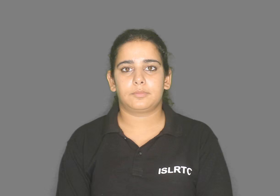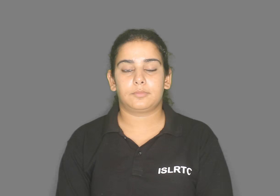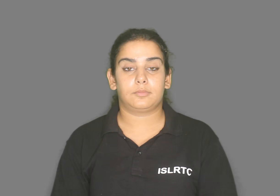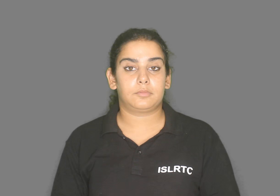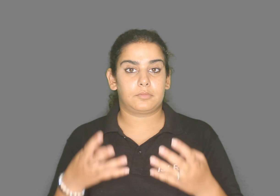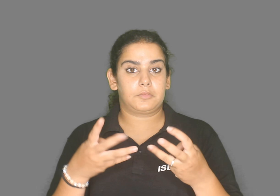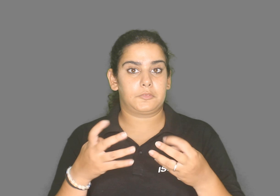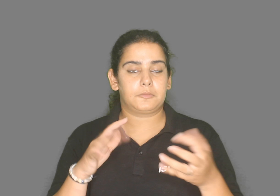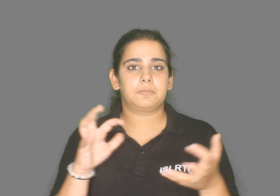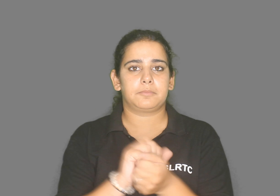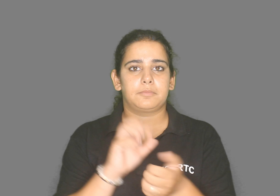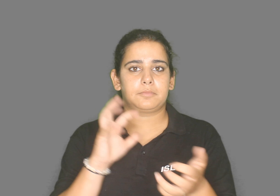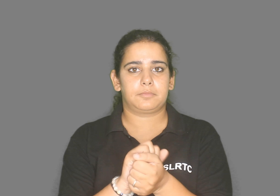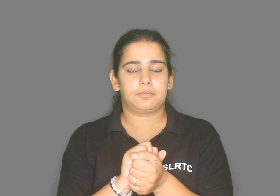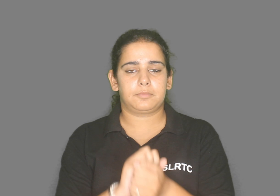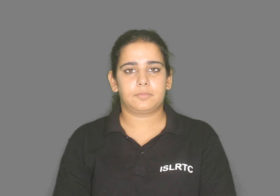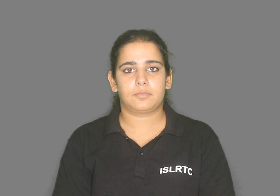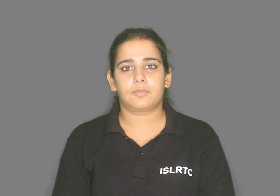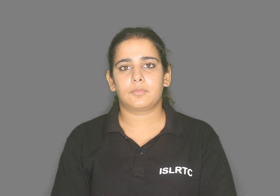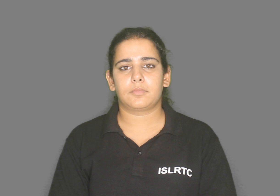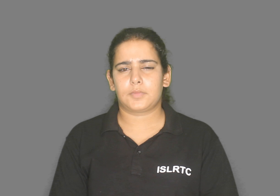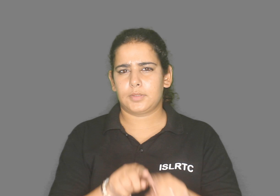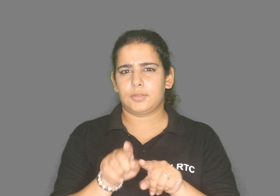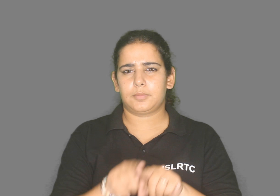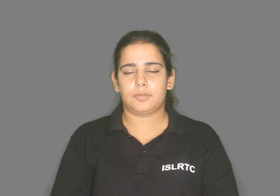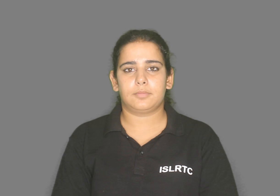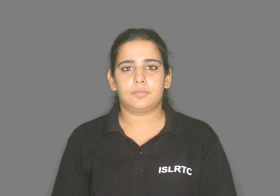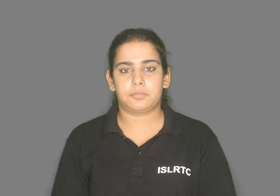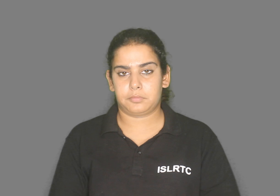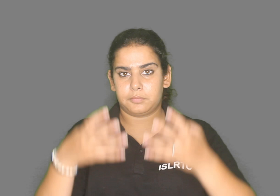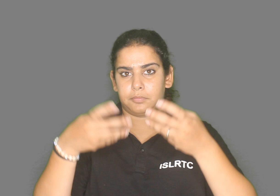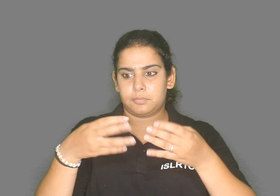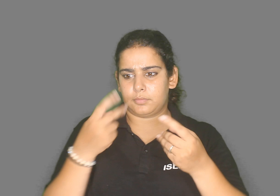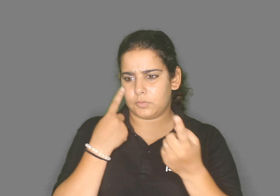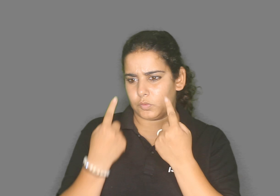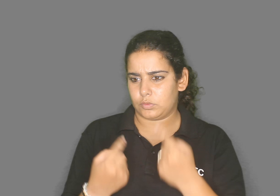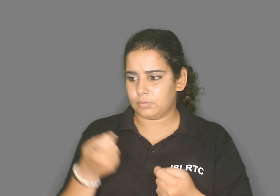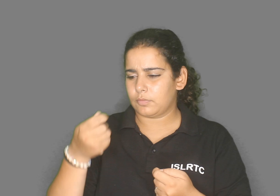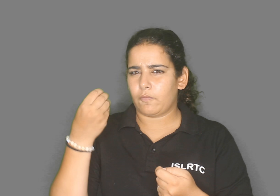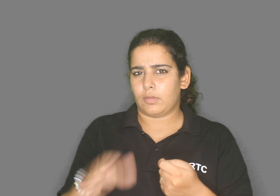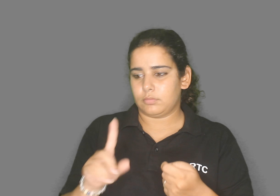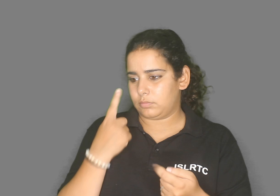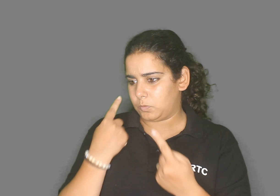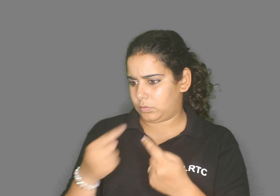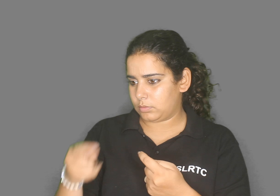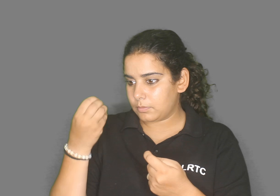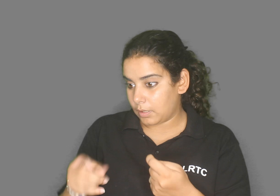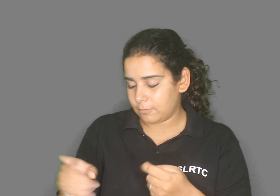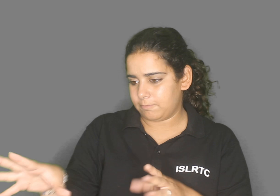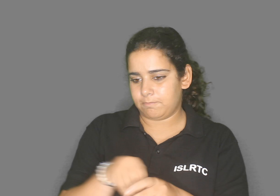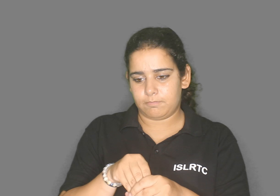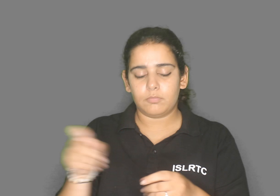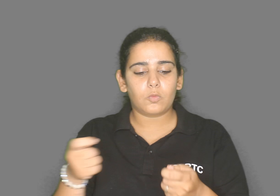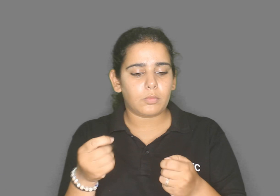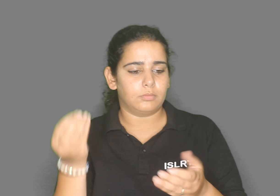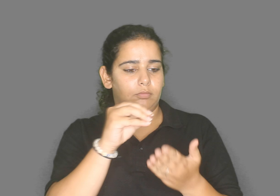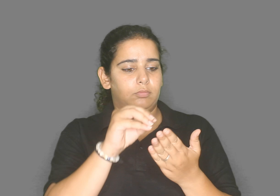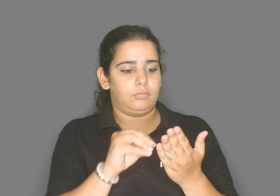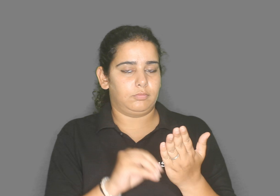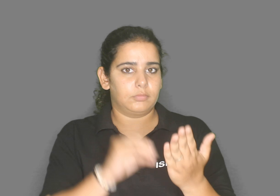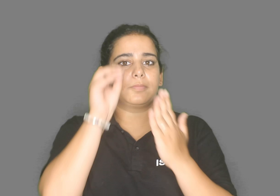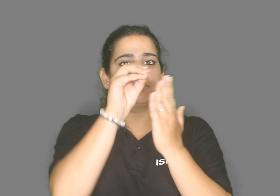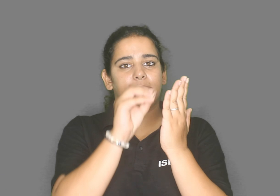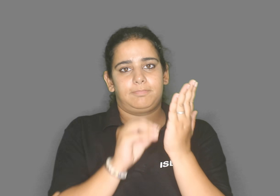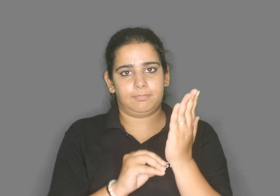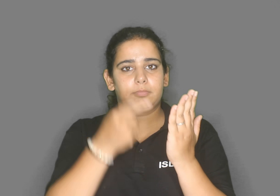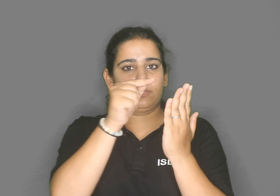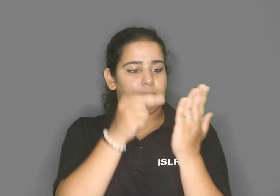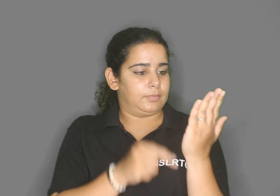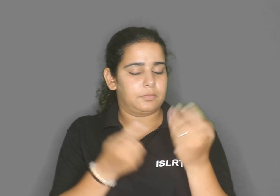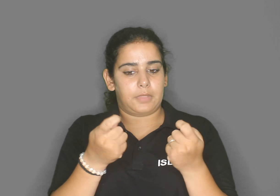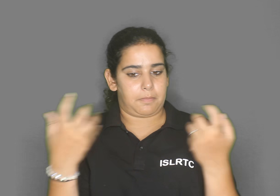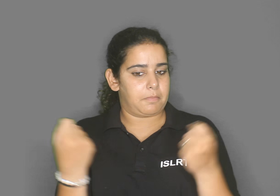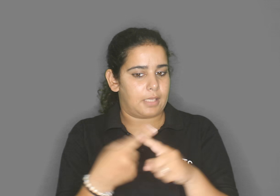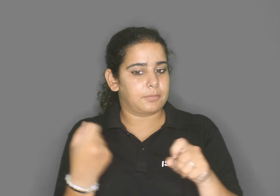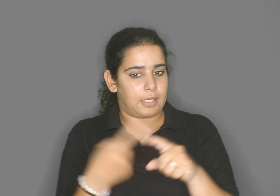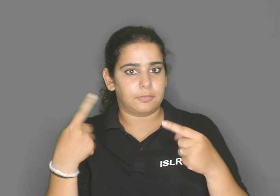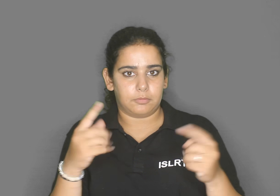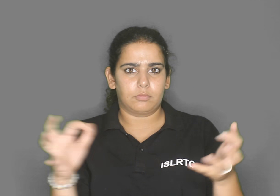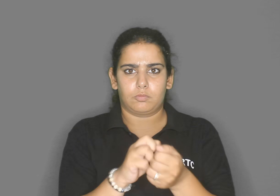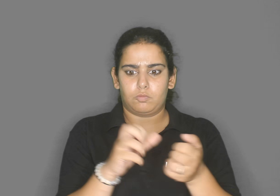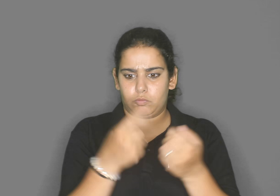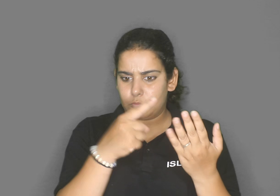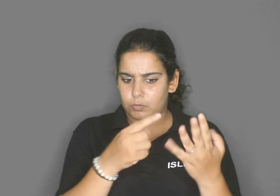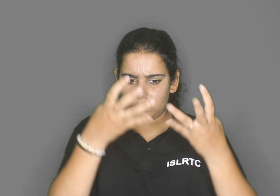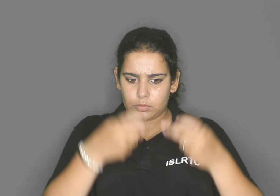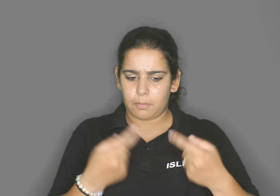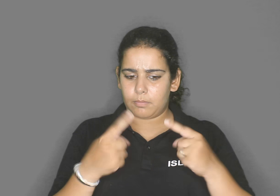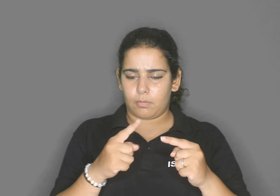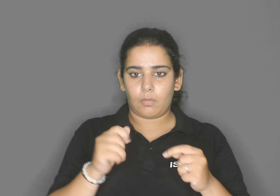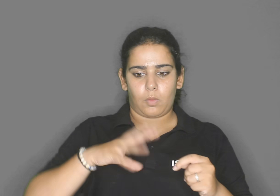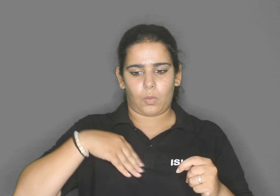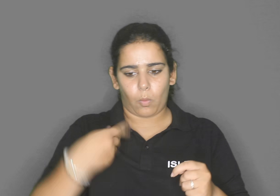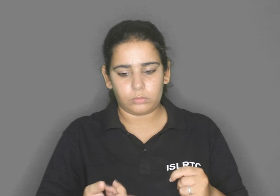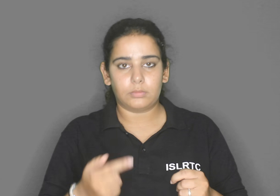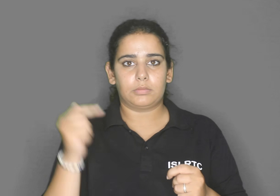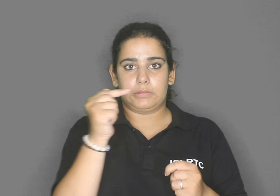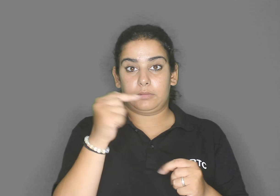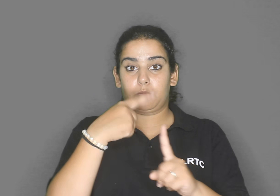Budgeting The process of calculating how much money you must earn or save during a particular period of time, and of planning how you will spend it